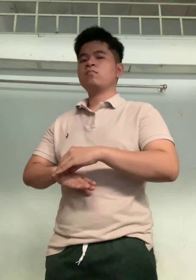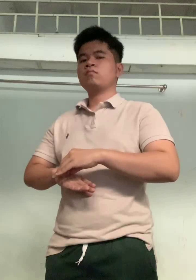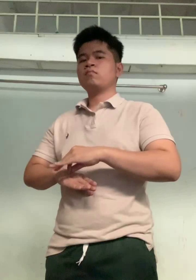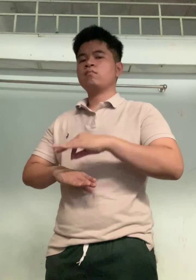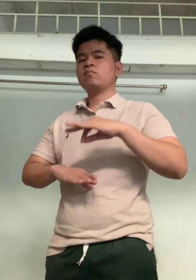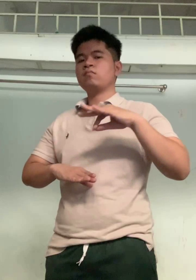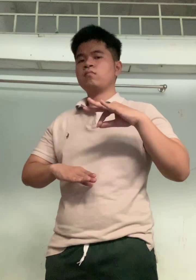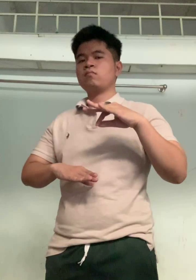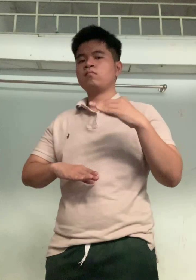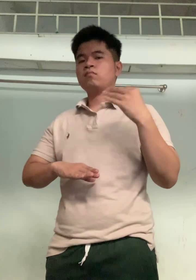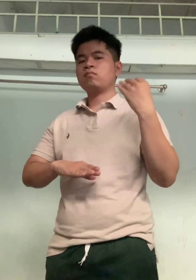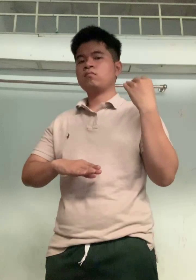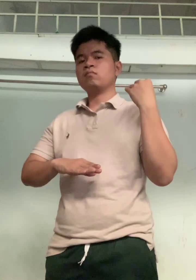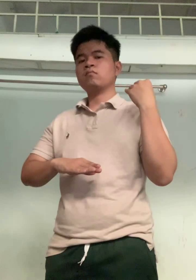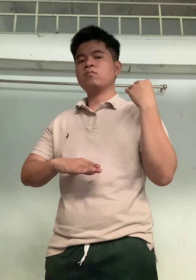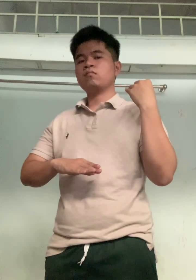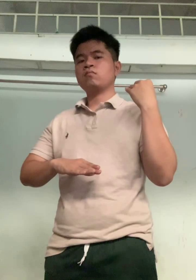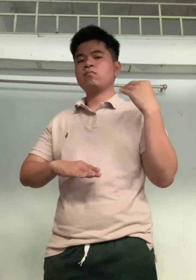tuan truoc